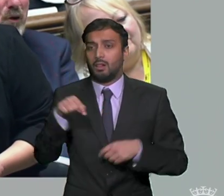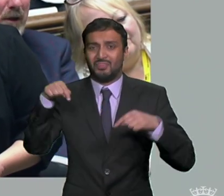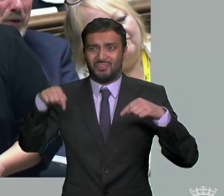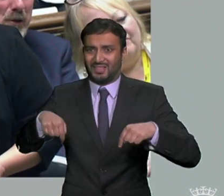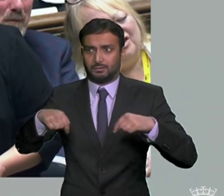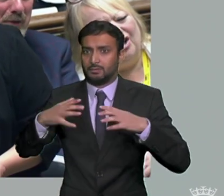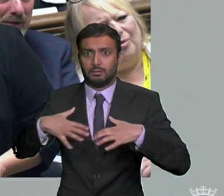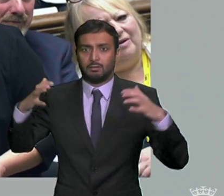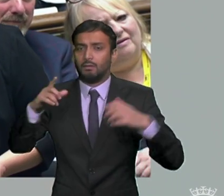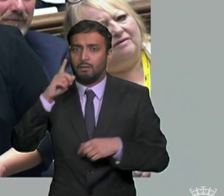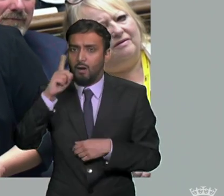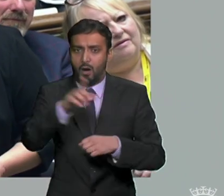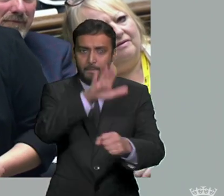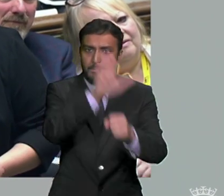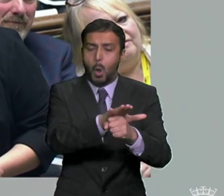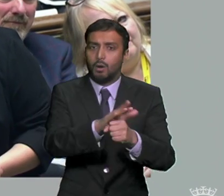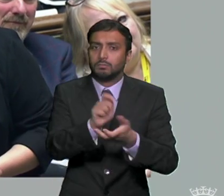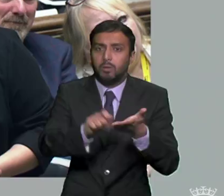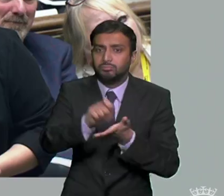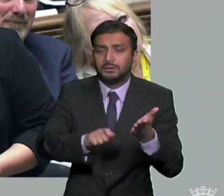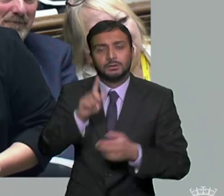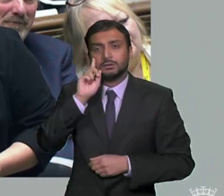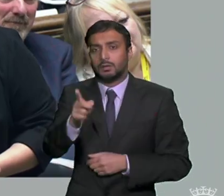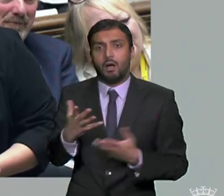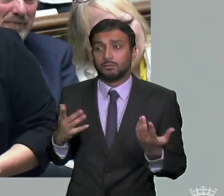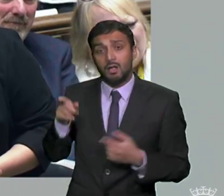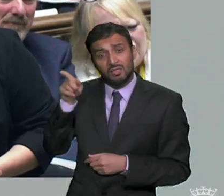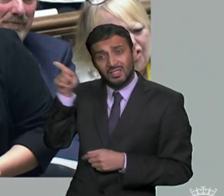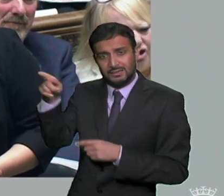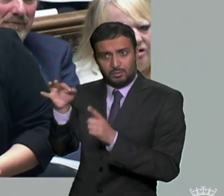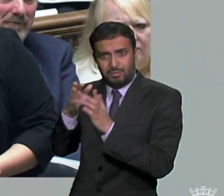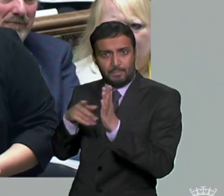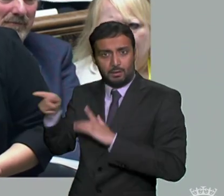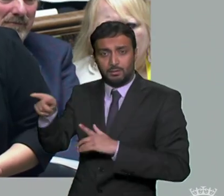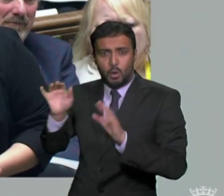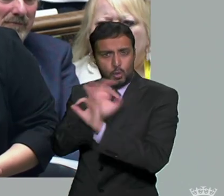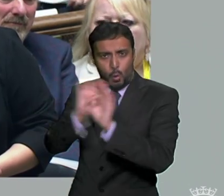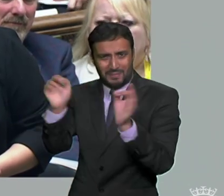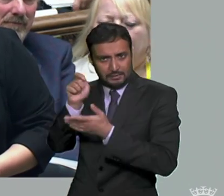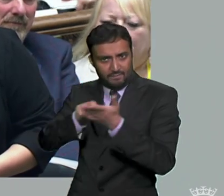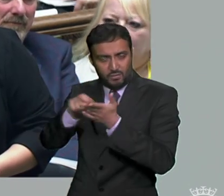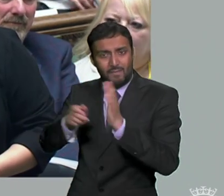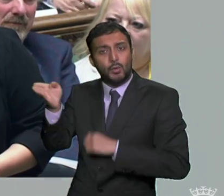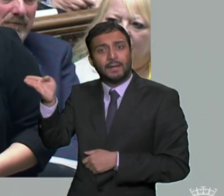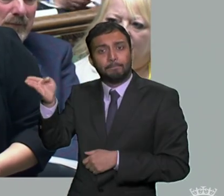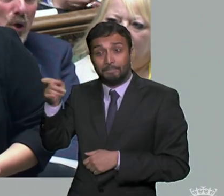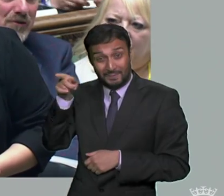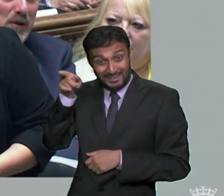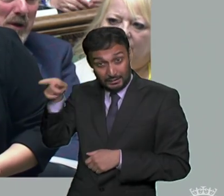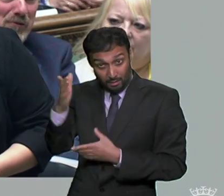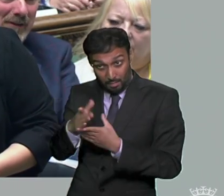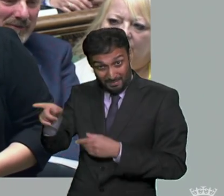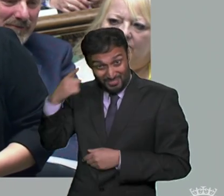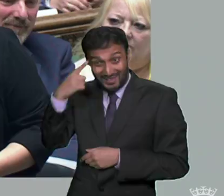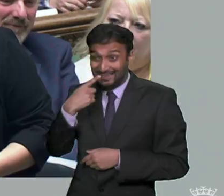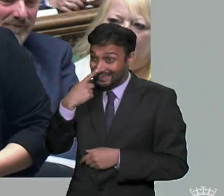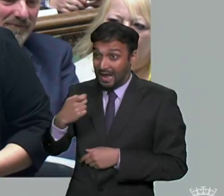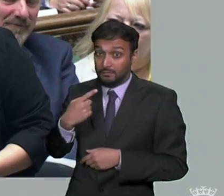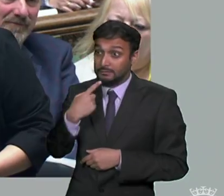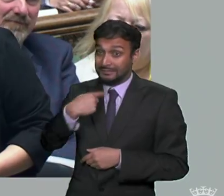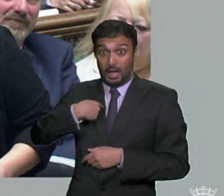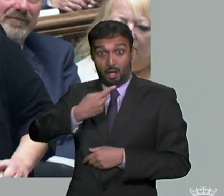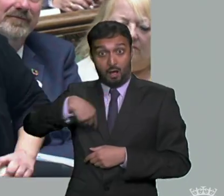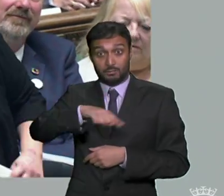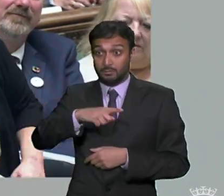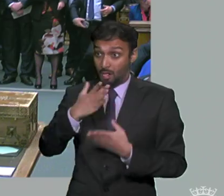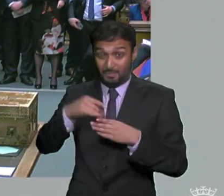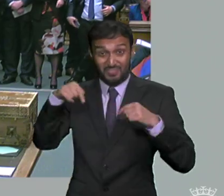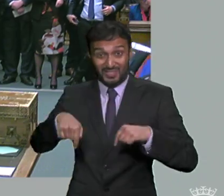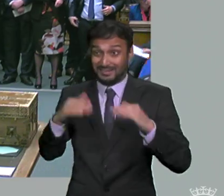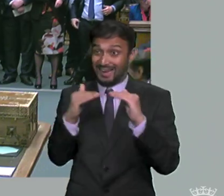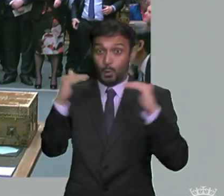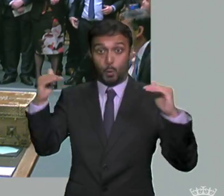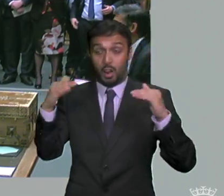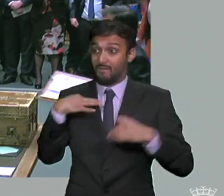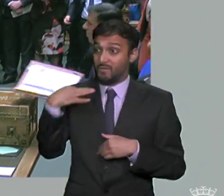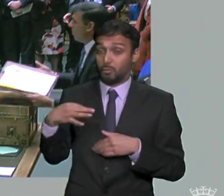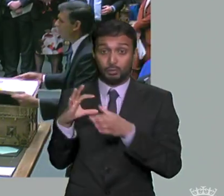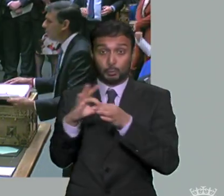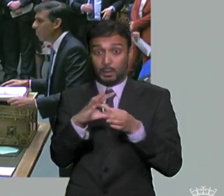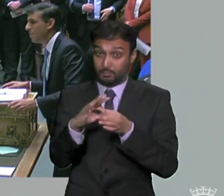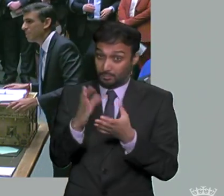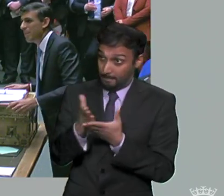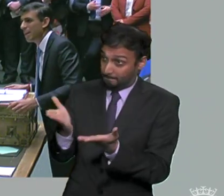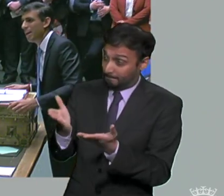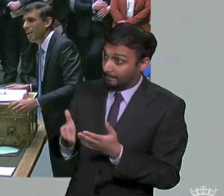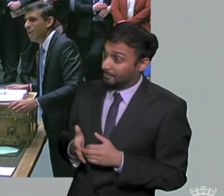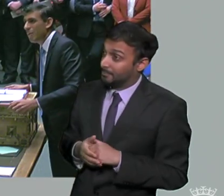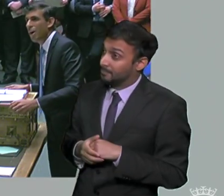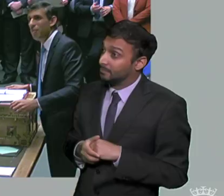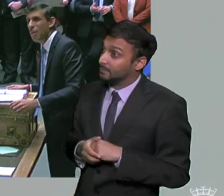If this Prime Minister with no mandate thinks it can, is he seriously telling us that this is a voluntary Union of equals?